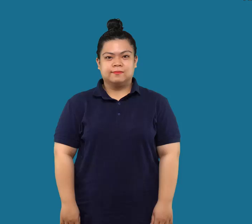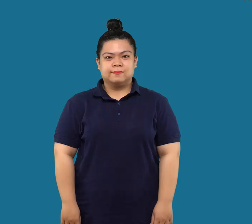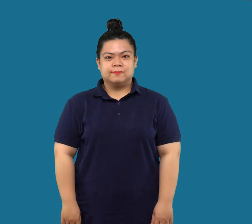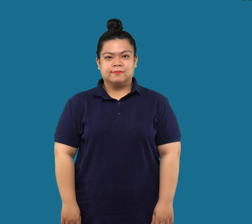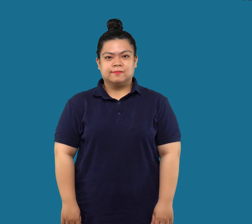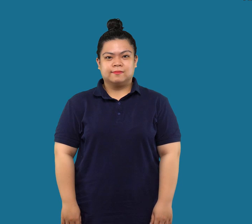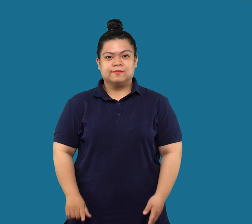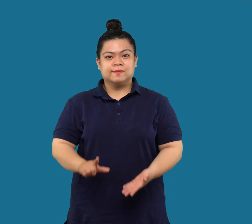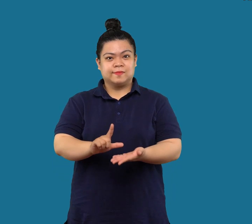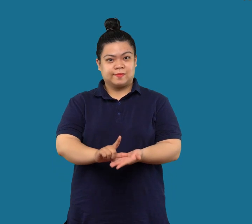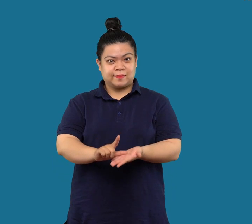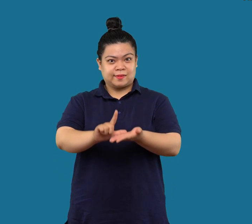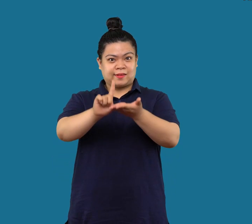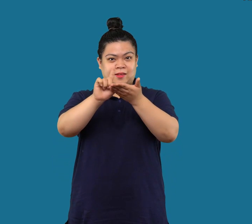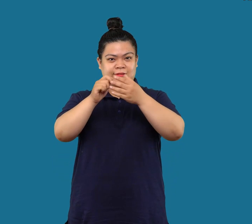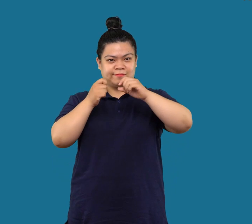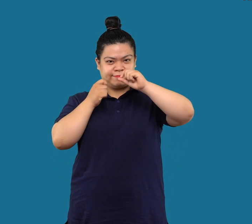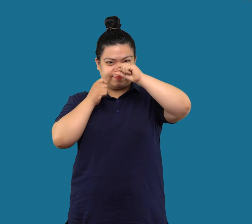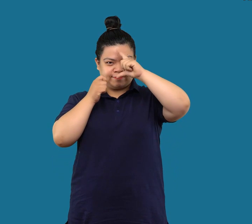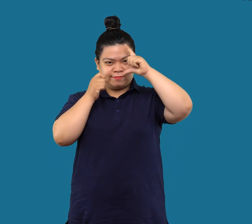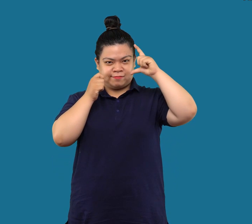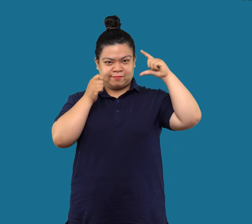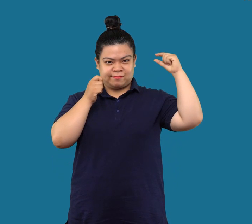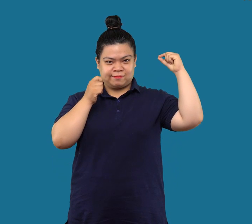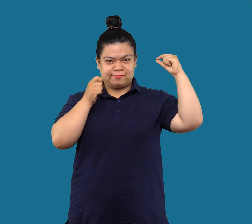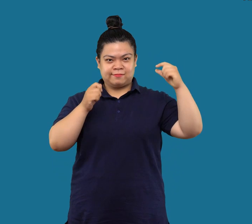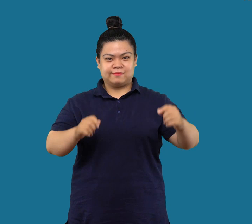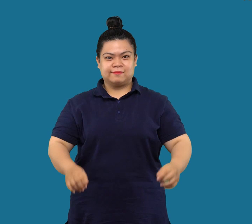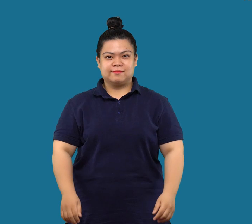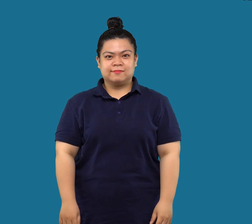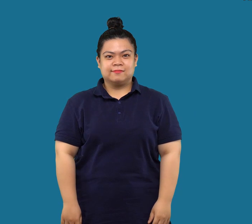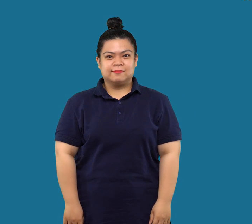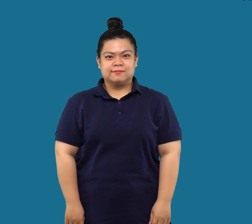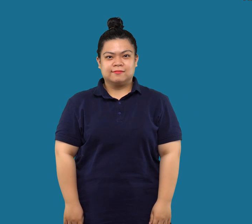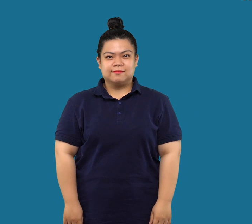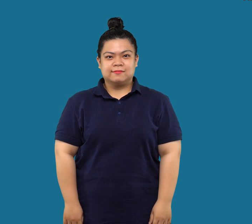lễ hội hóa trang